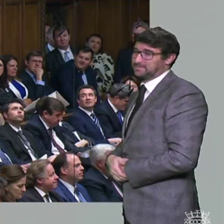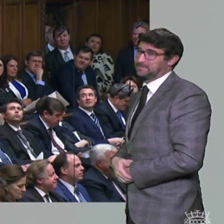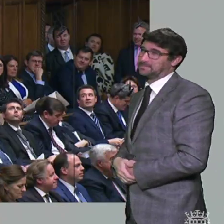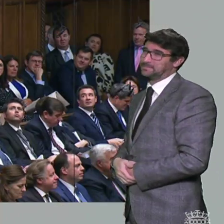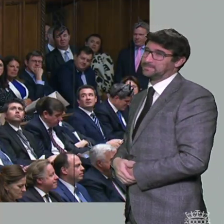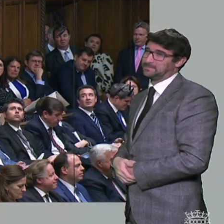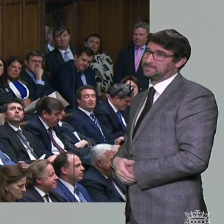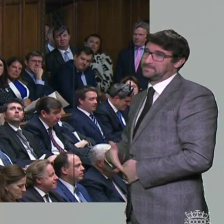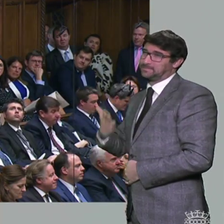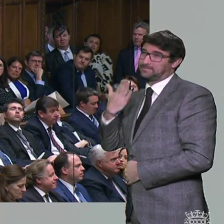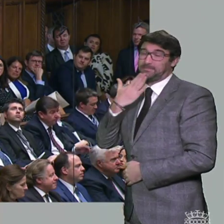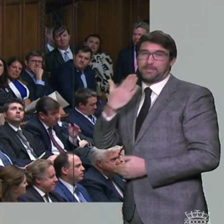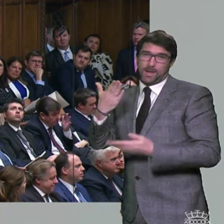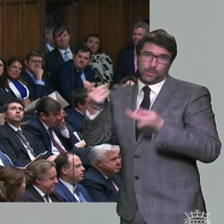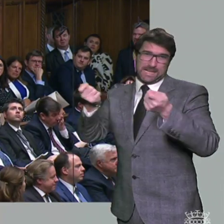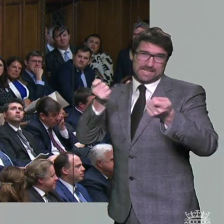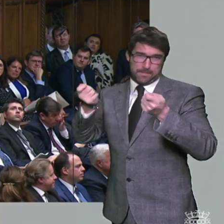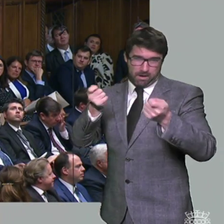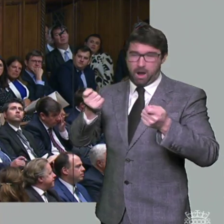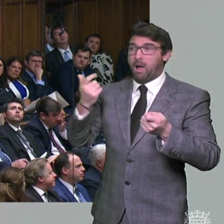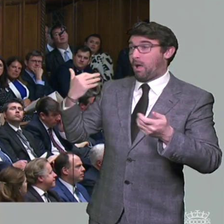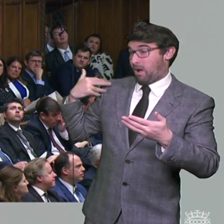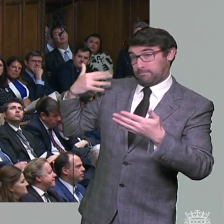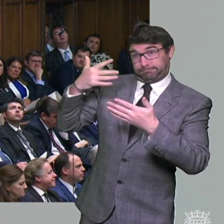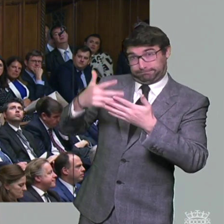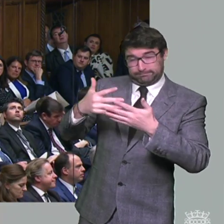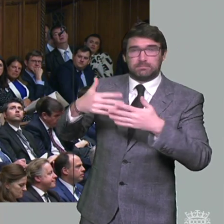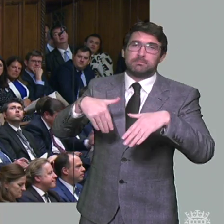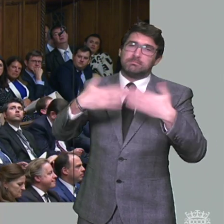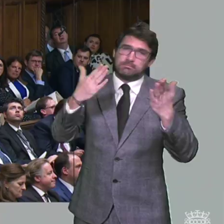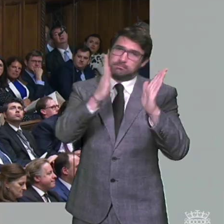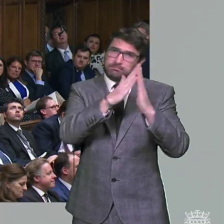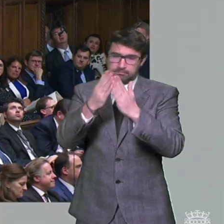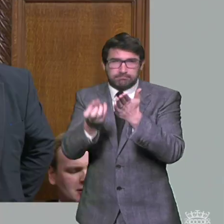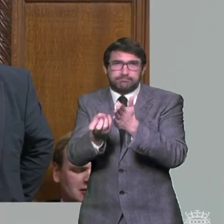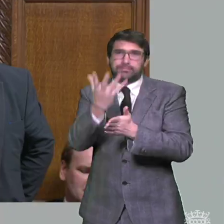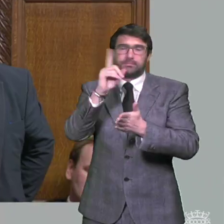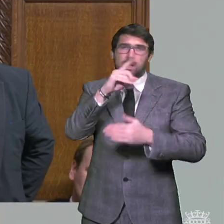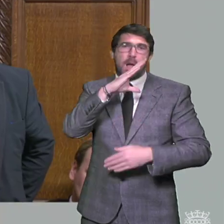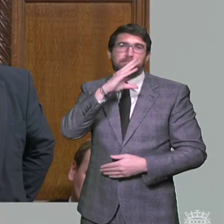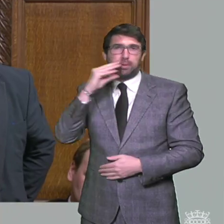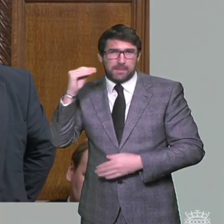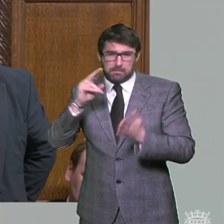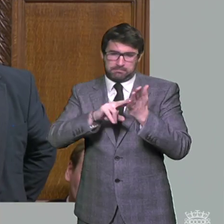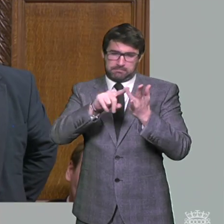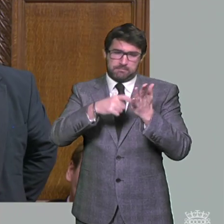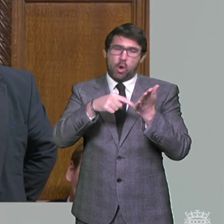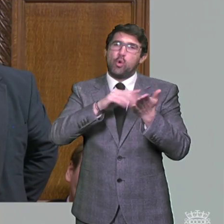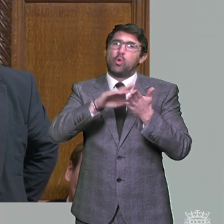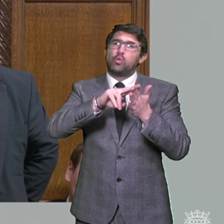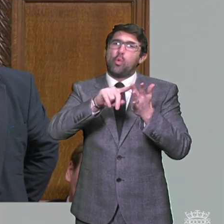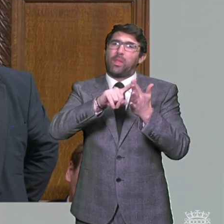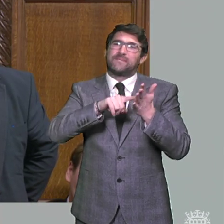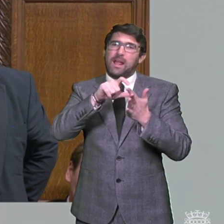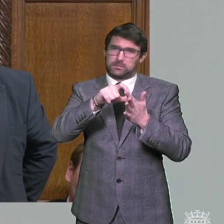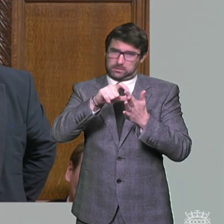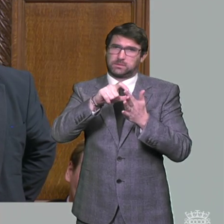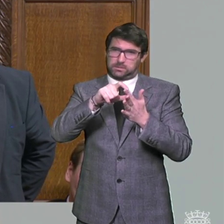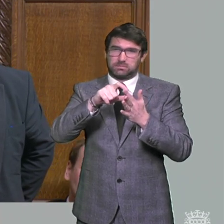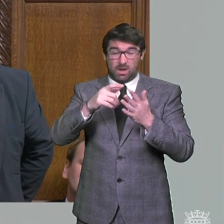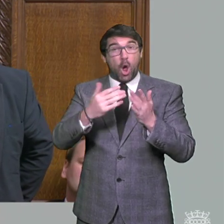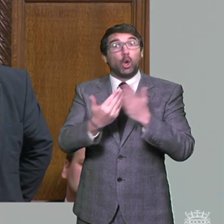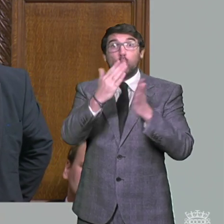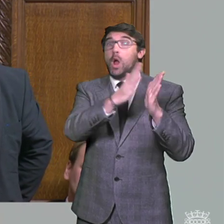Over the last couple of years, thousands of homes have been proposed or built in the Birmingham, Northfield constituency, putting a huge strain on GP and dentist appointments.